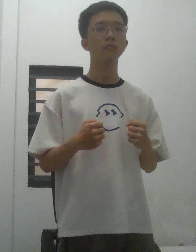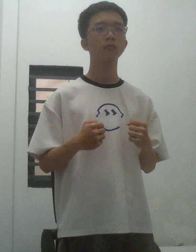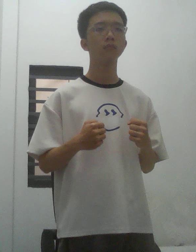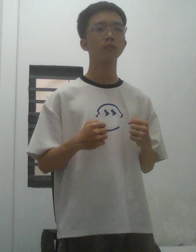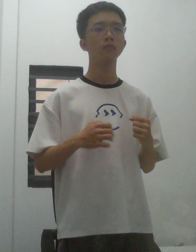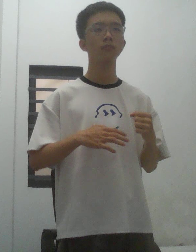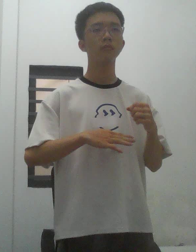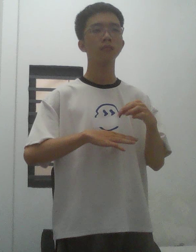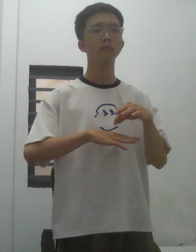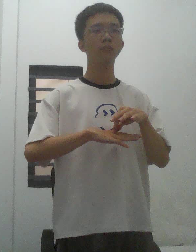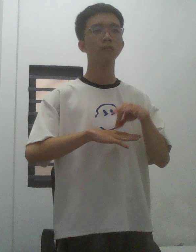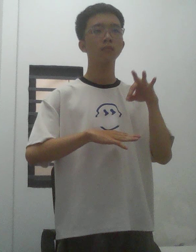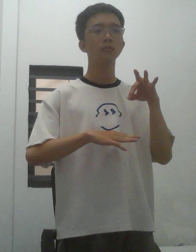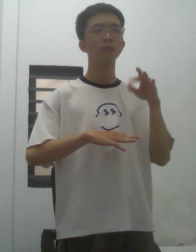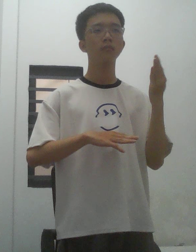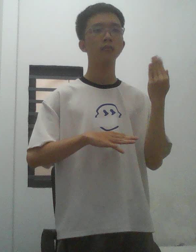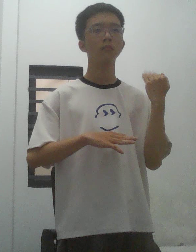tuan truoc